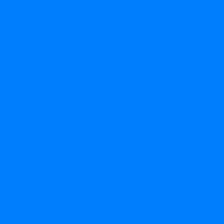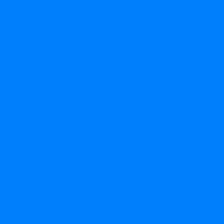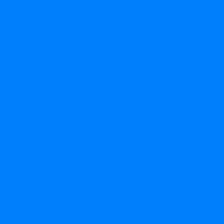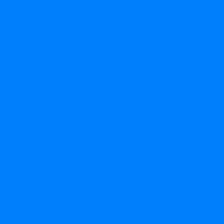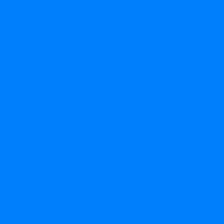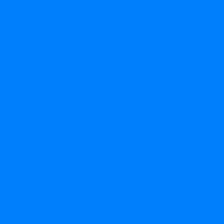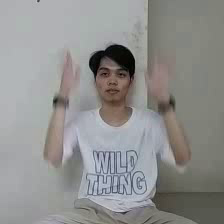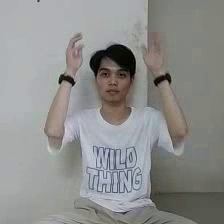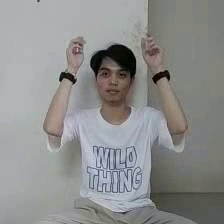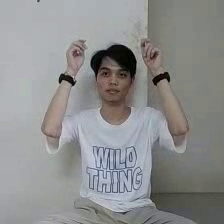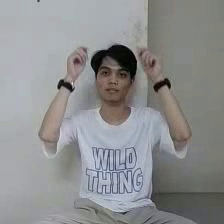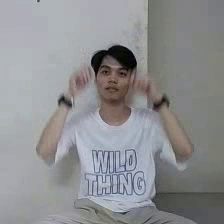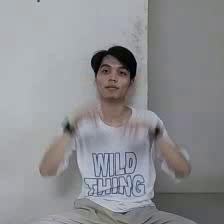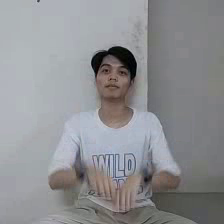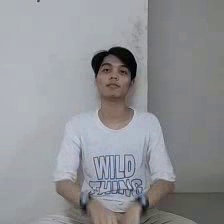Chạy